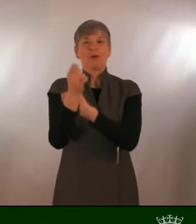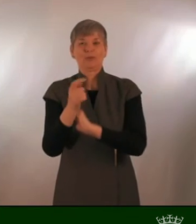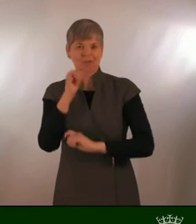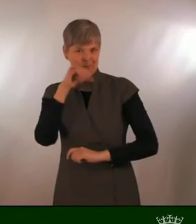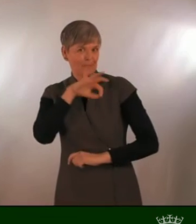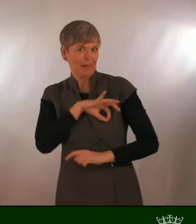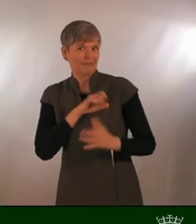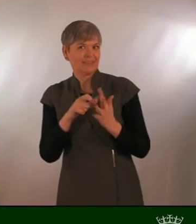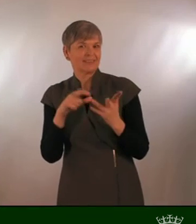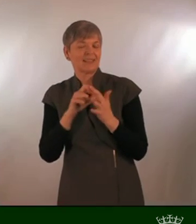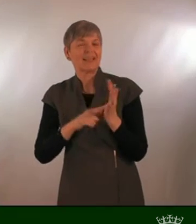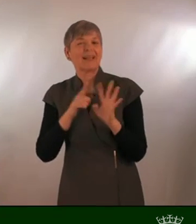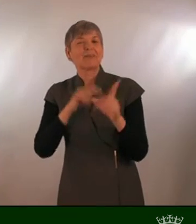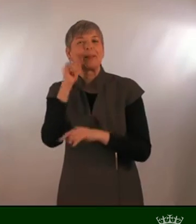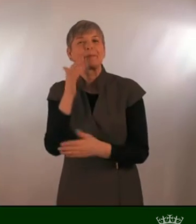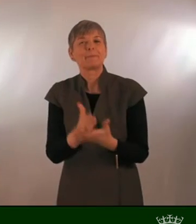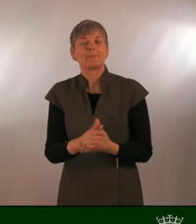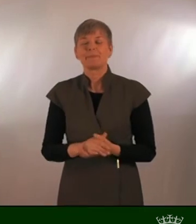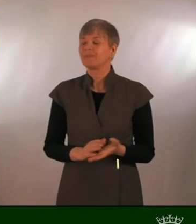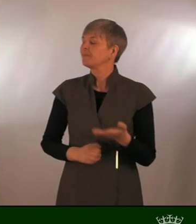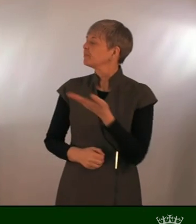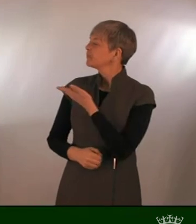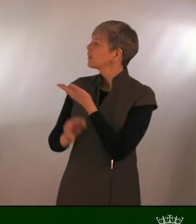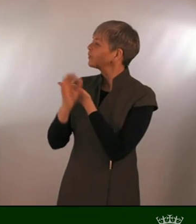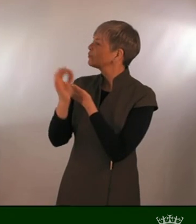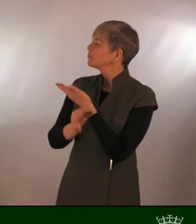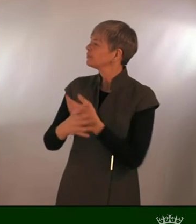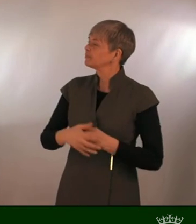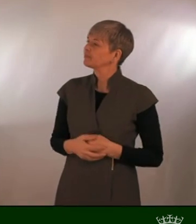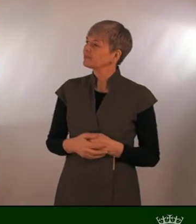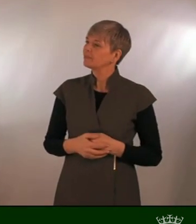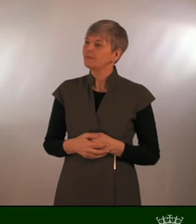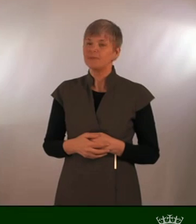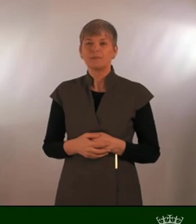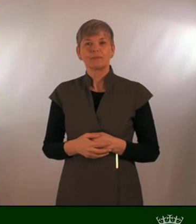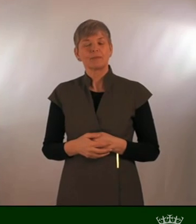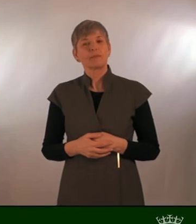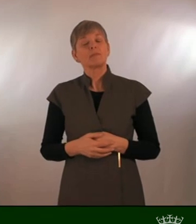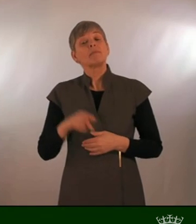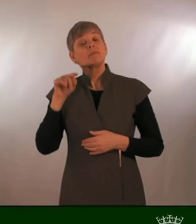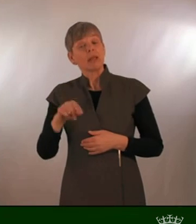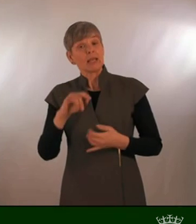As the right honourable Member for Ross, Skye and Lochaber said, statutory sick pay in the UK is among the lowest in Europe.